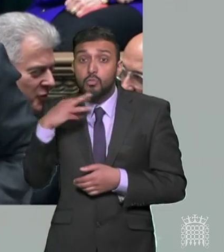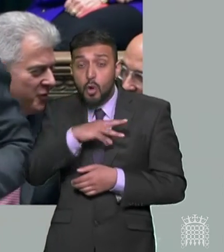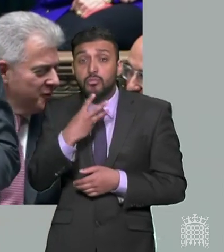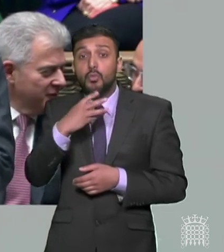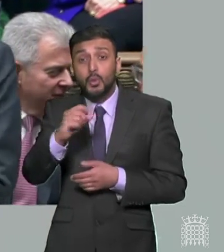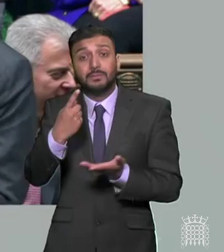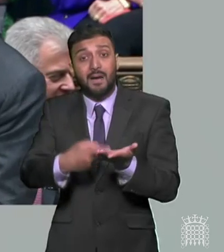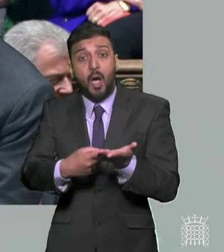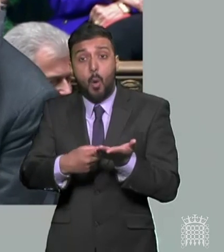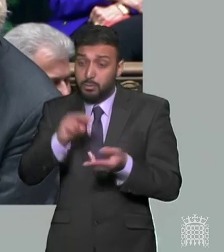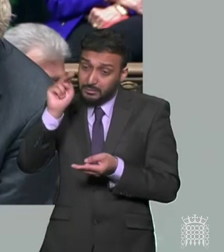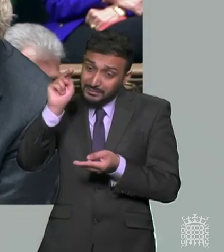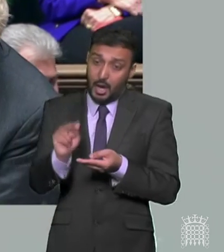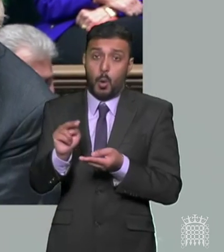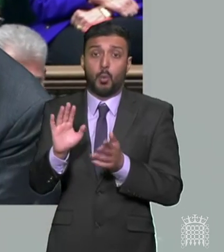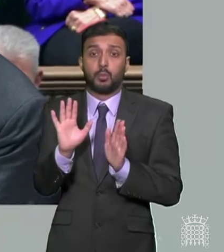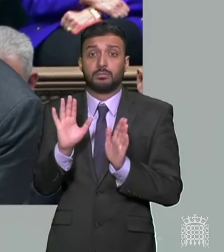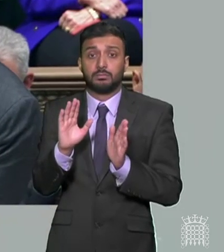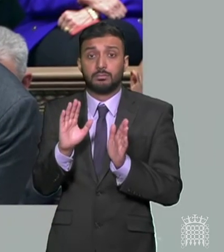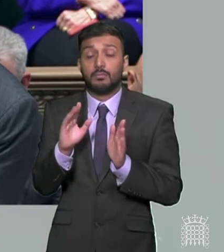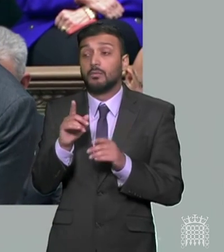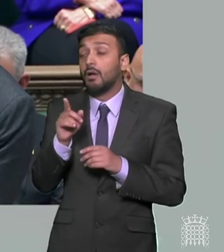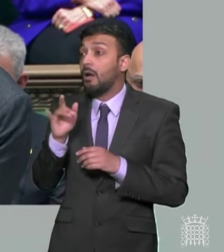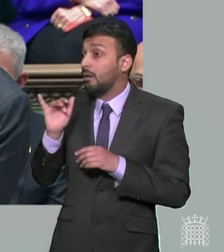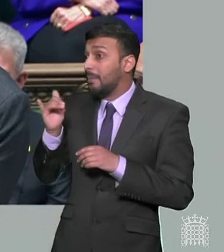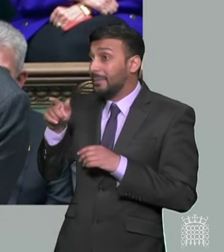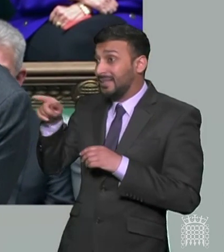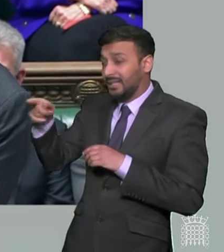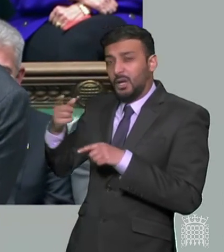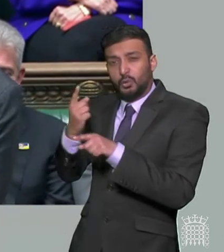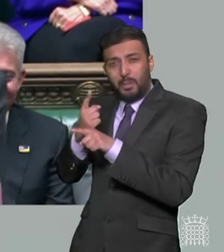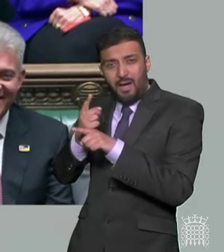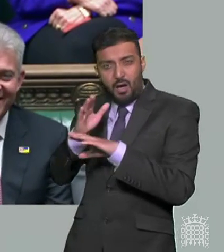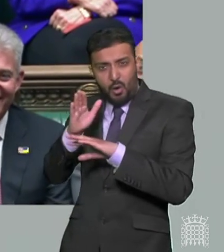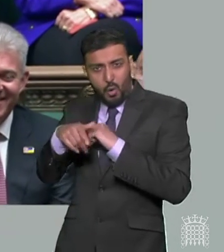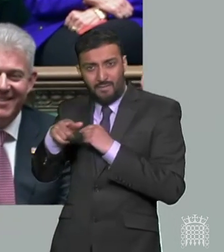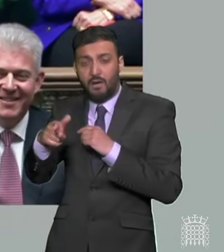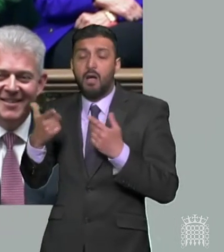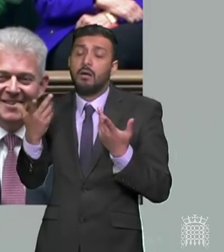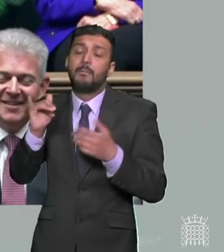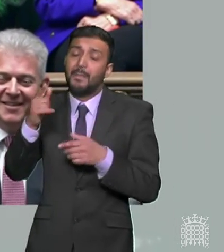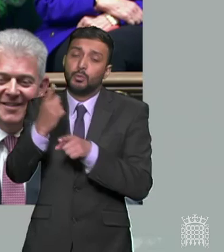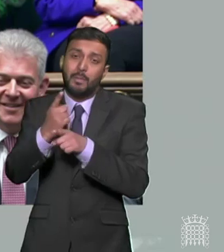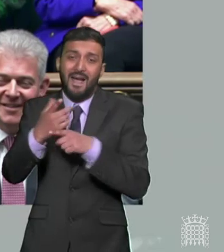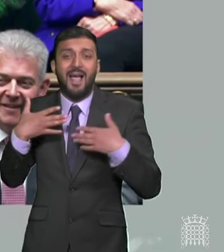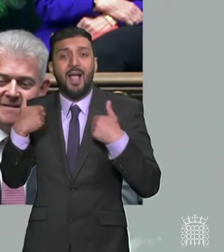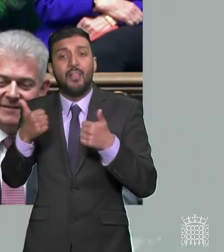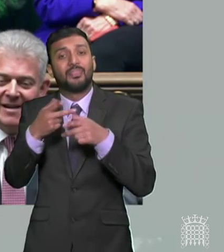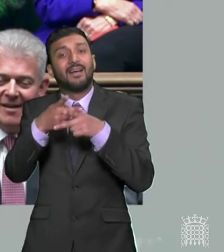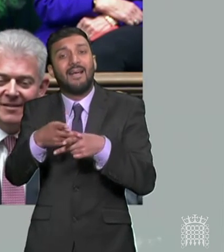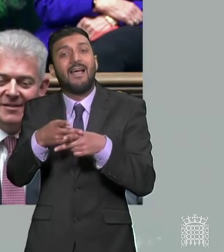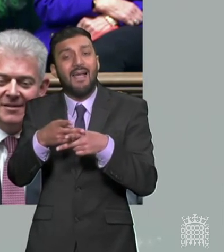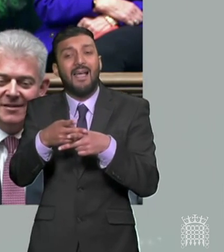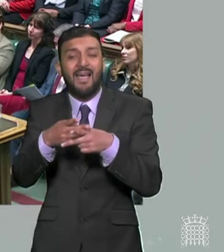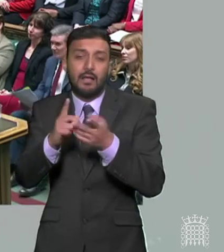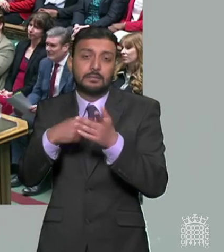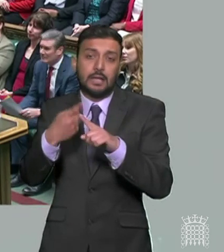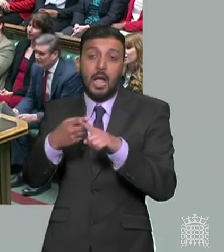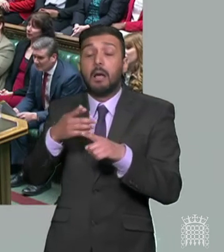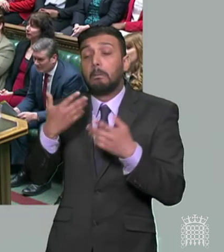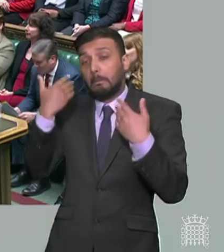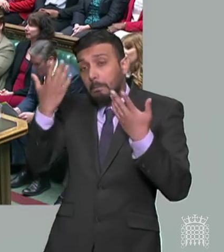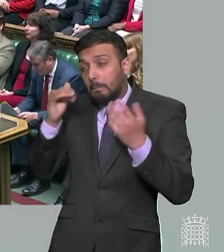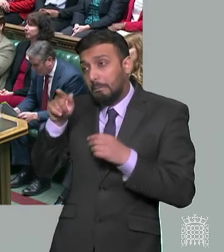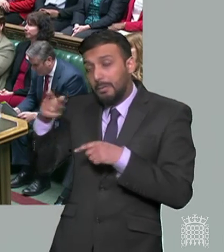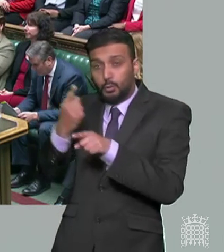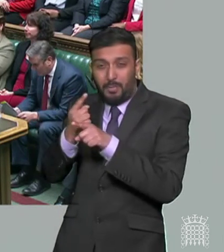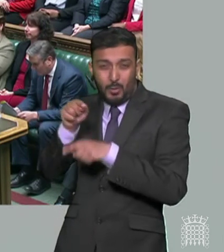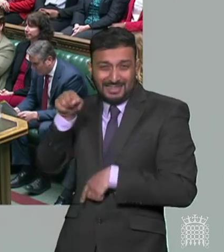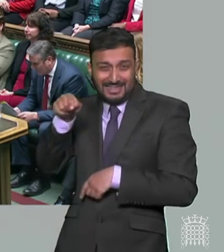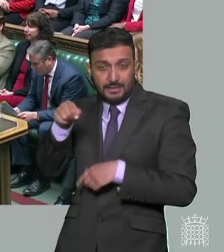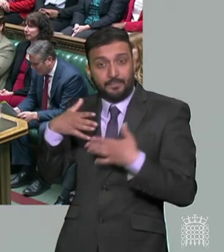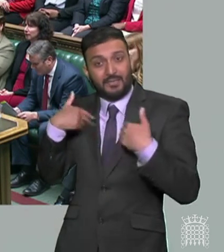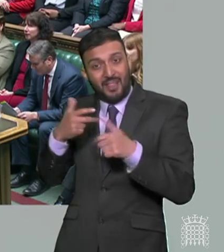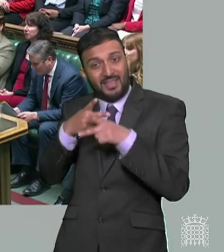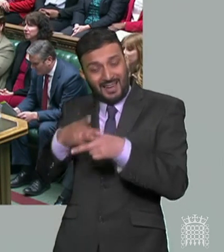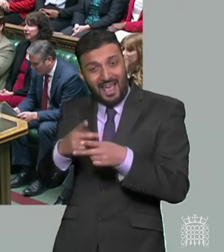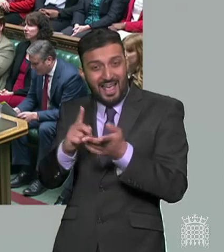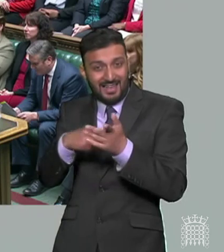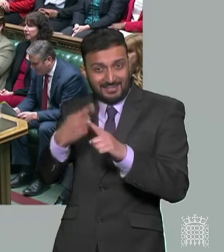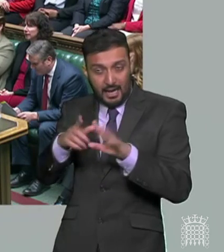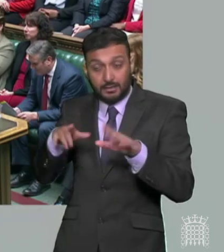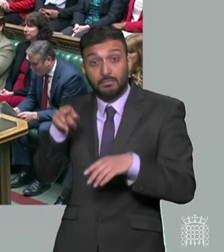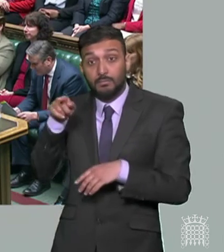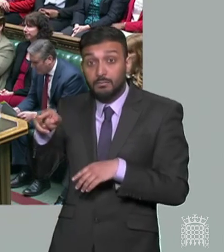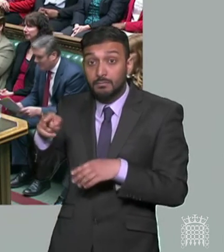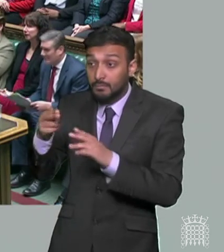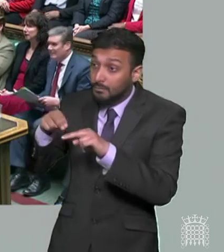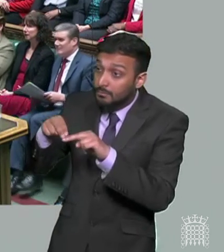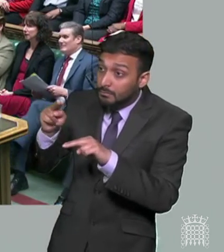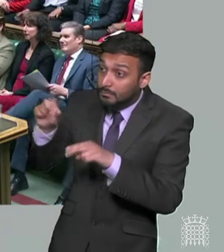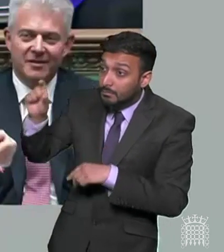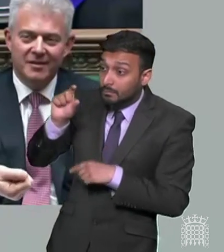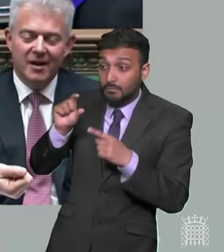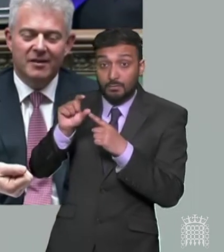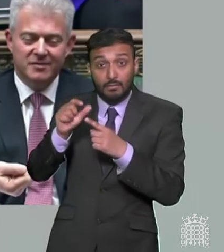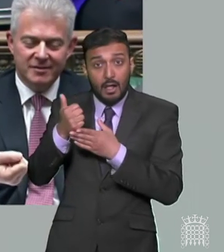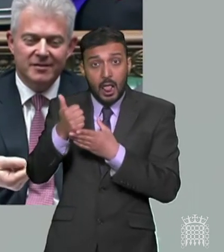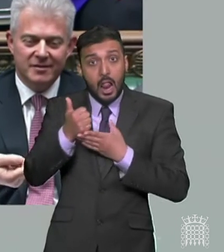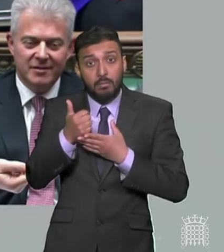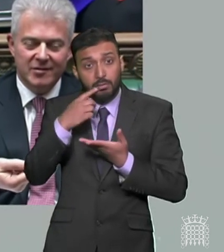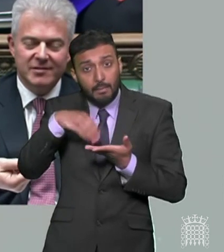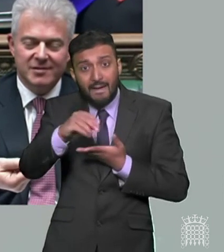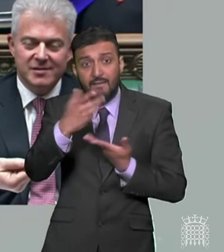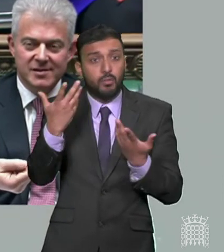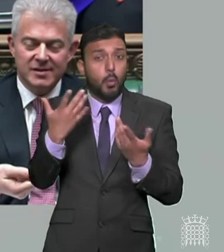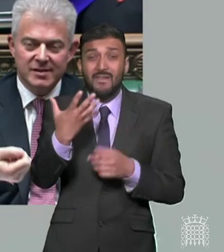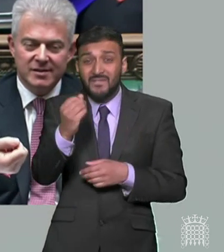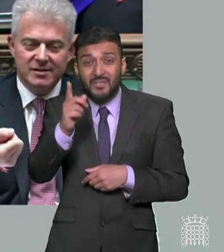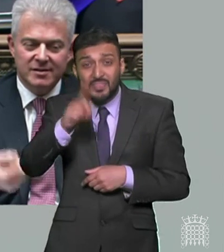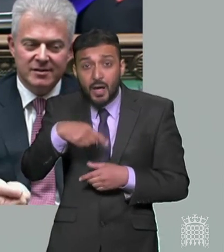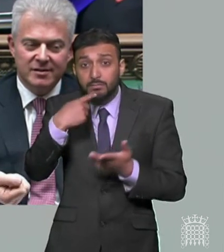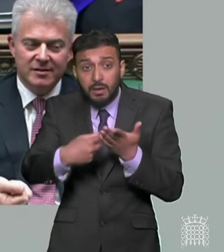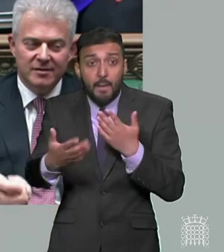If the right honourable and learned Gentleman is talking about the health and care levy—maybe that is what he is droning on about—that is what is enabling us to pay for 50,000 more nurses and to pay for clearing the covid backlog.